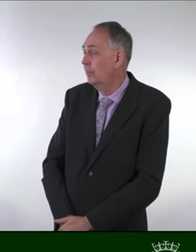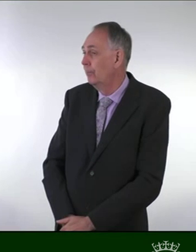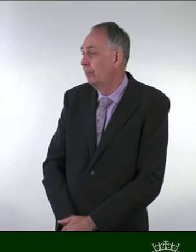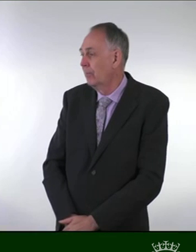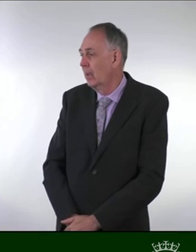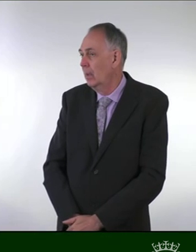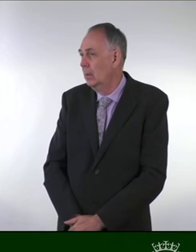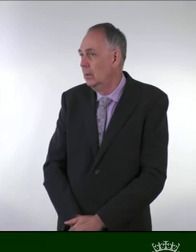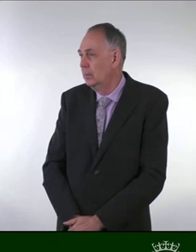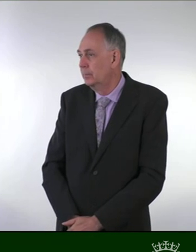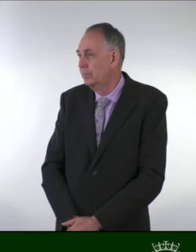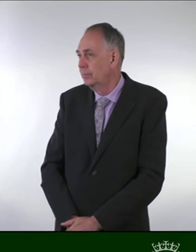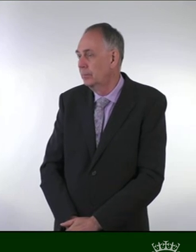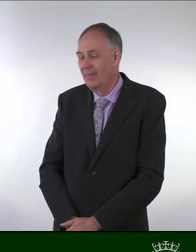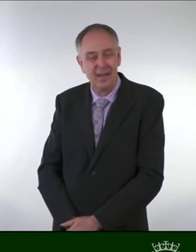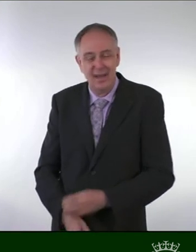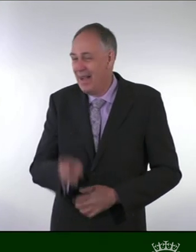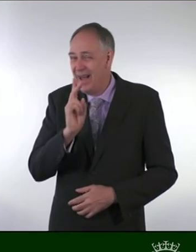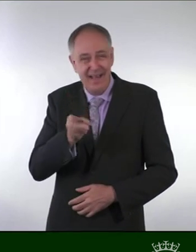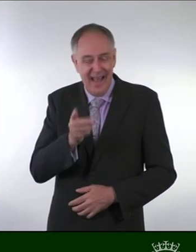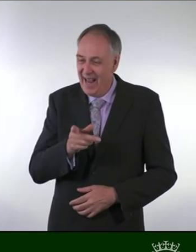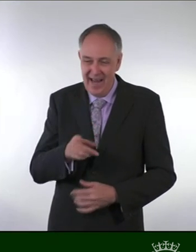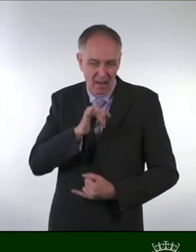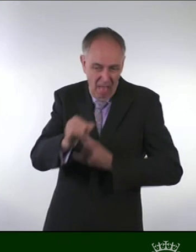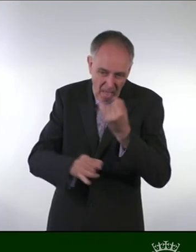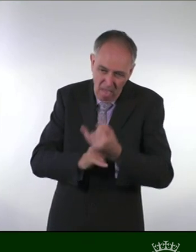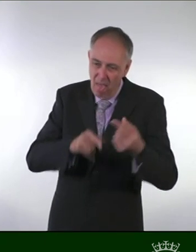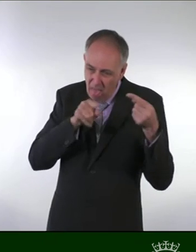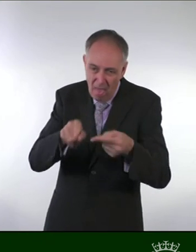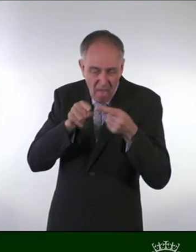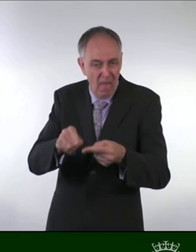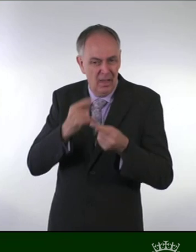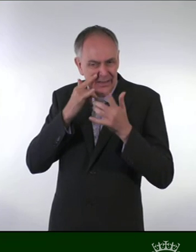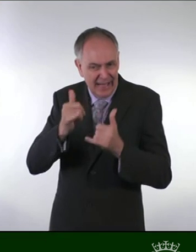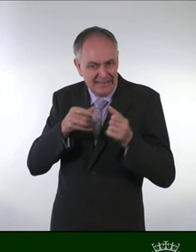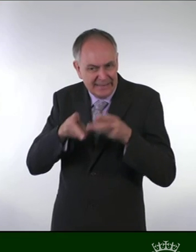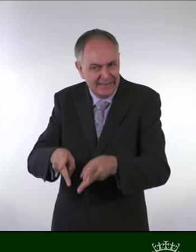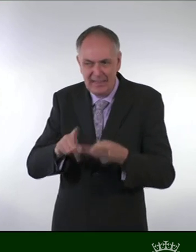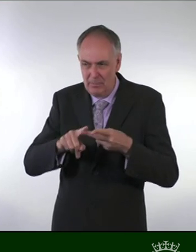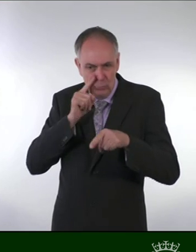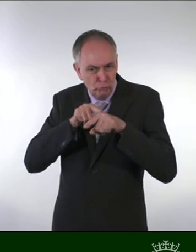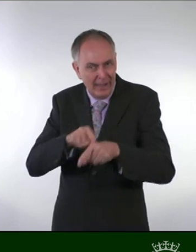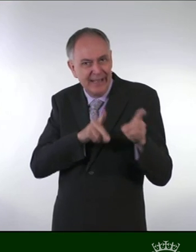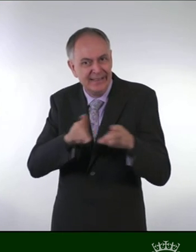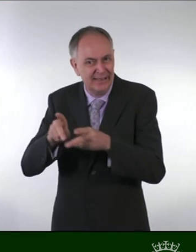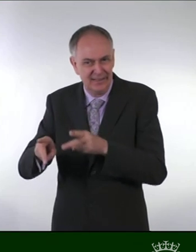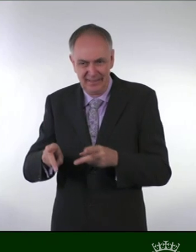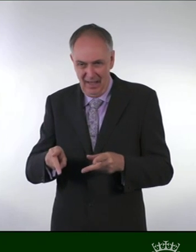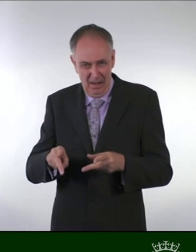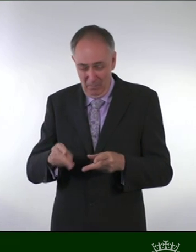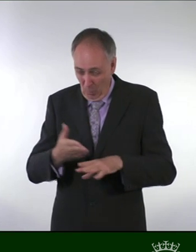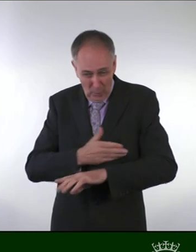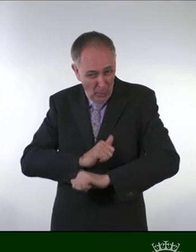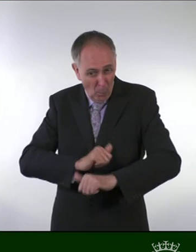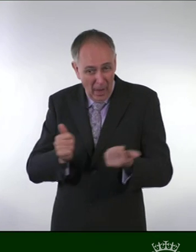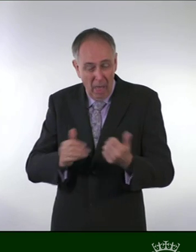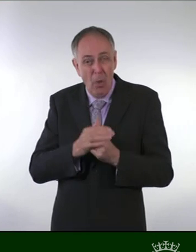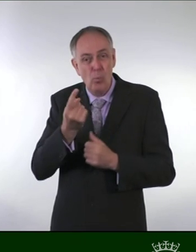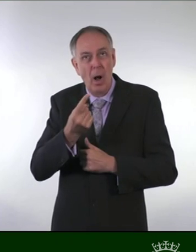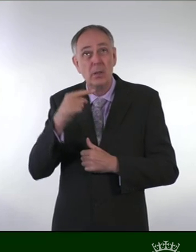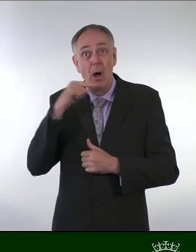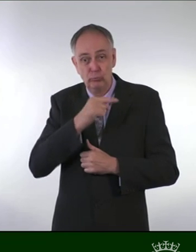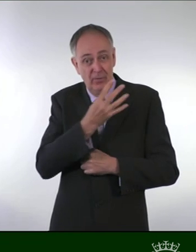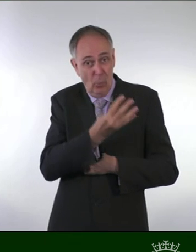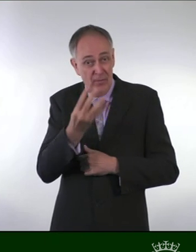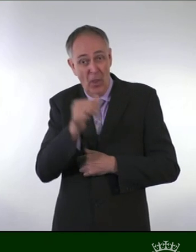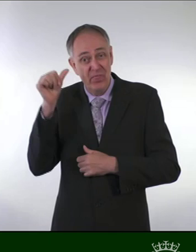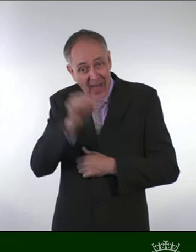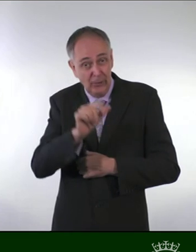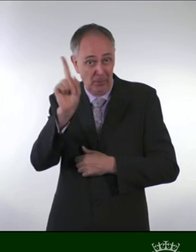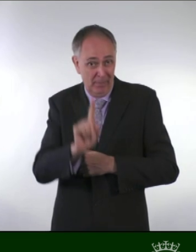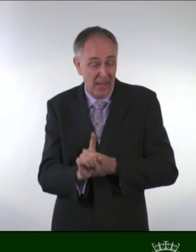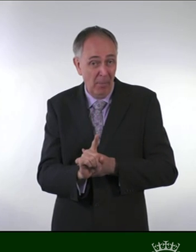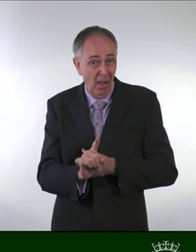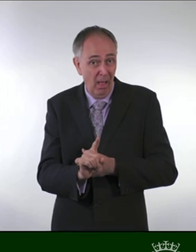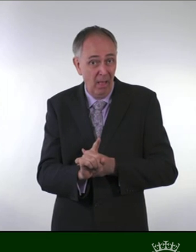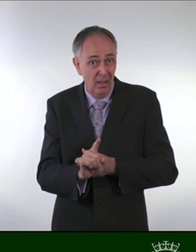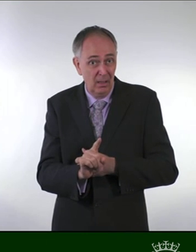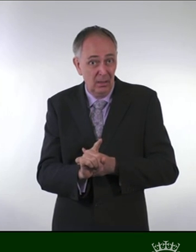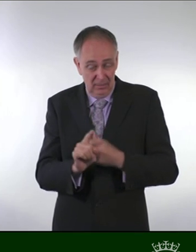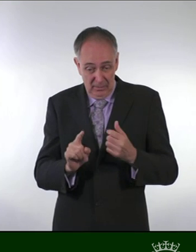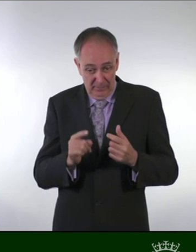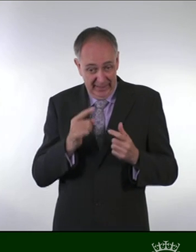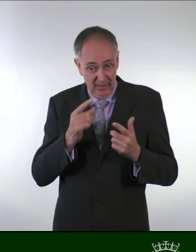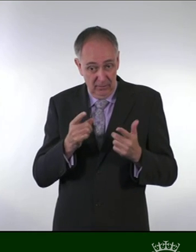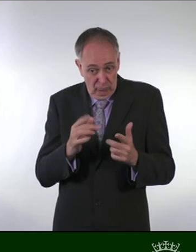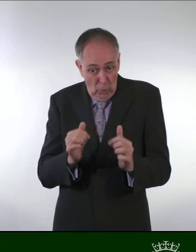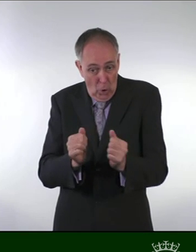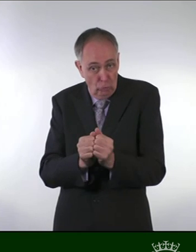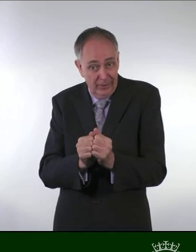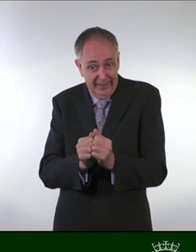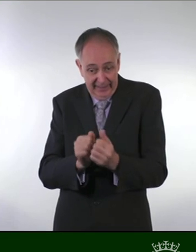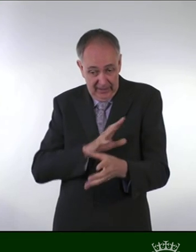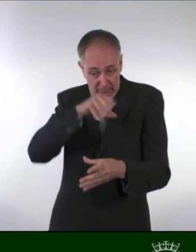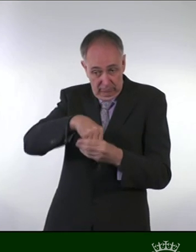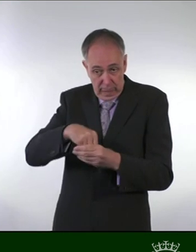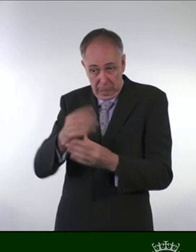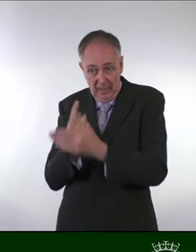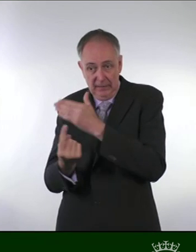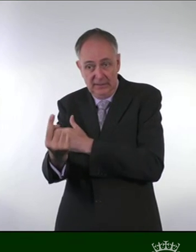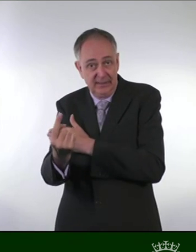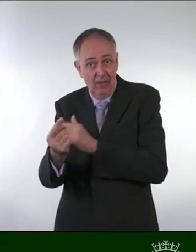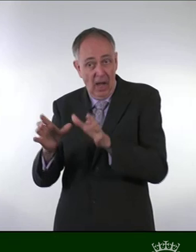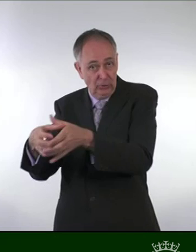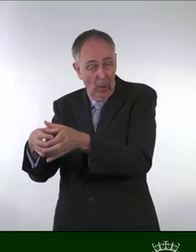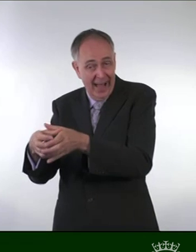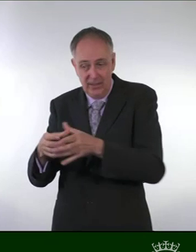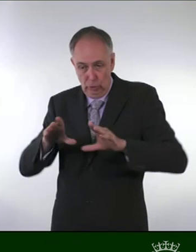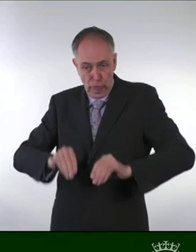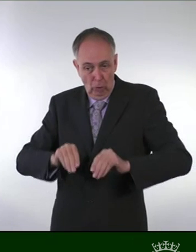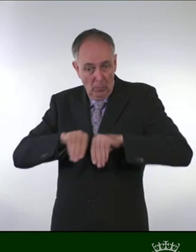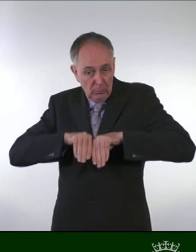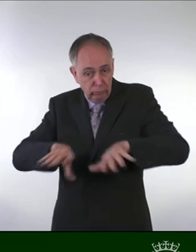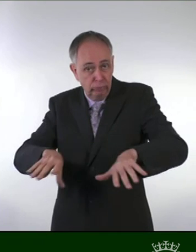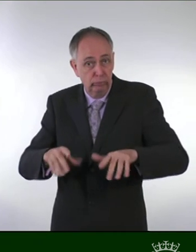Once again, the right honourable and learned Gentleman attacks the test and trace operation, which is working on an absolutely unprecedented scale: 144,000 people across the country have now agreed to self-isolate to stop the spread of the virus.